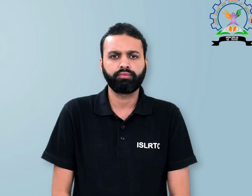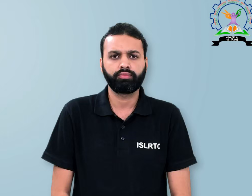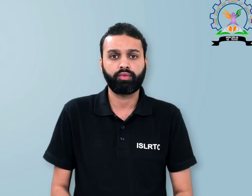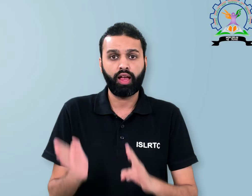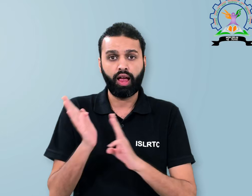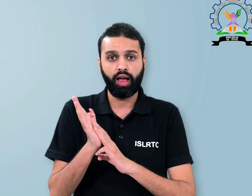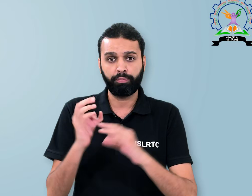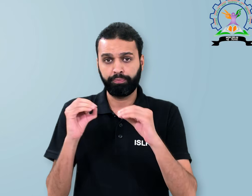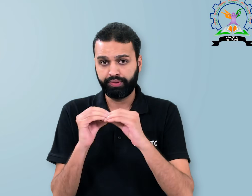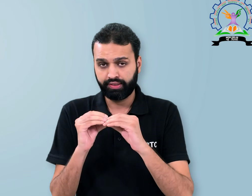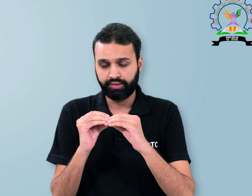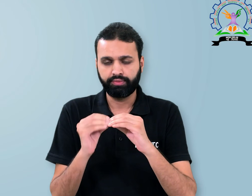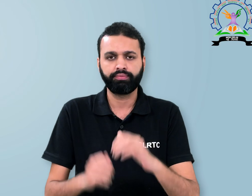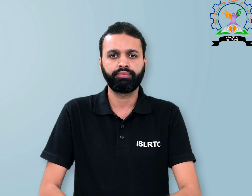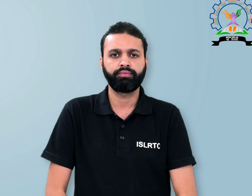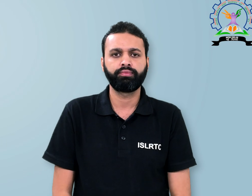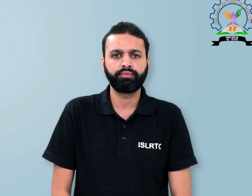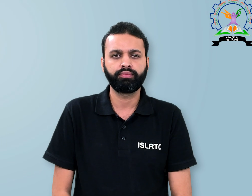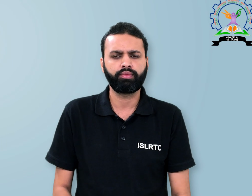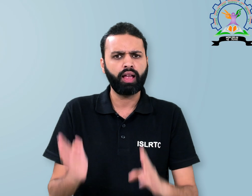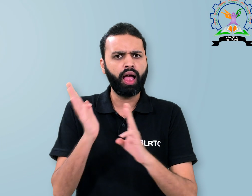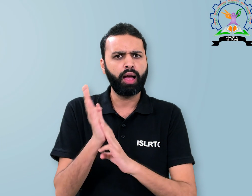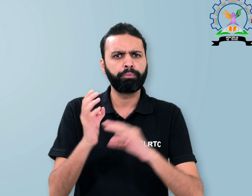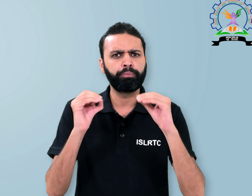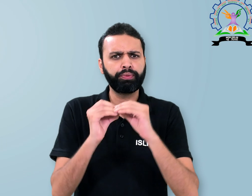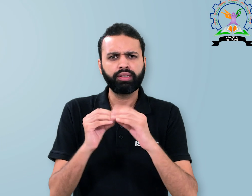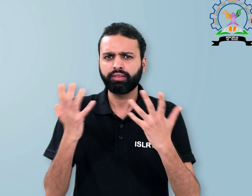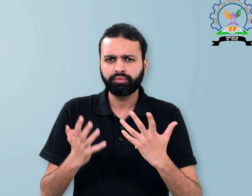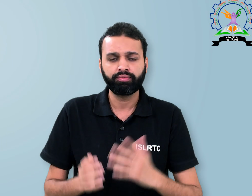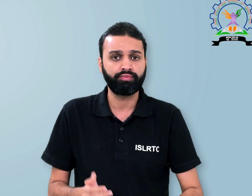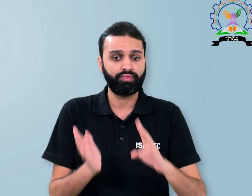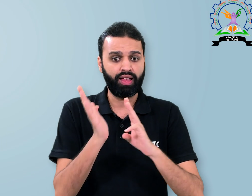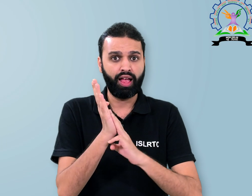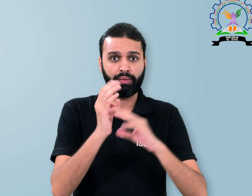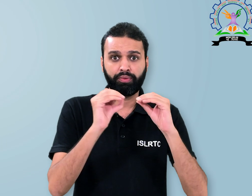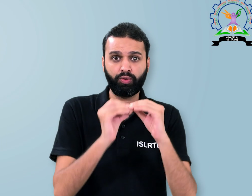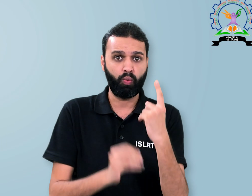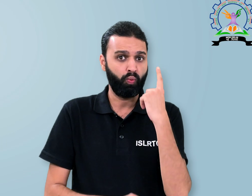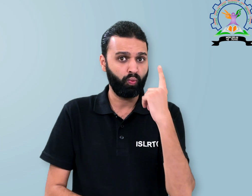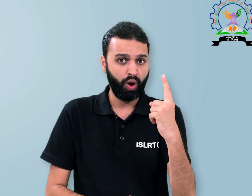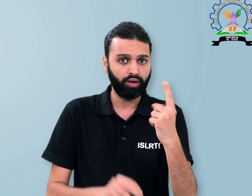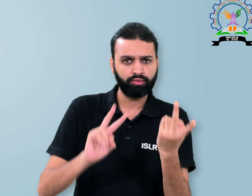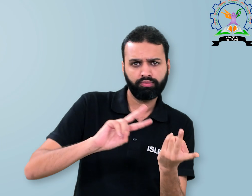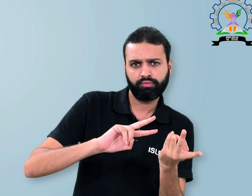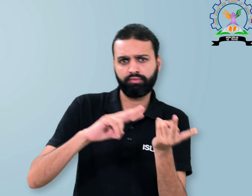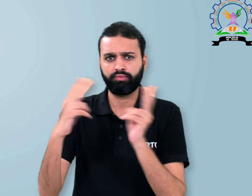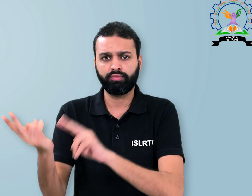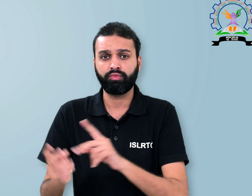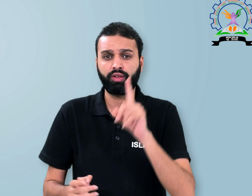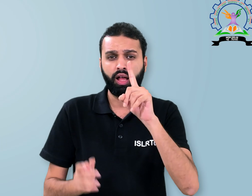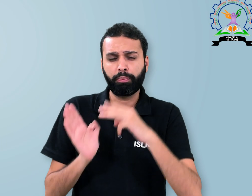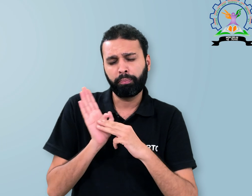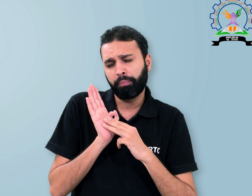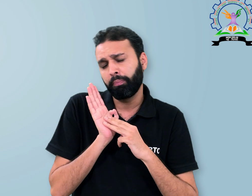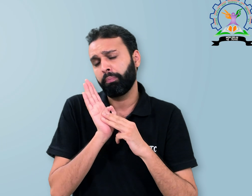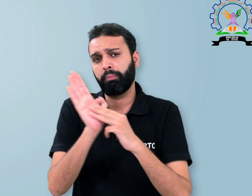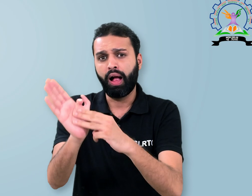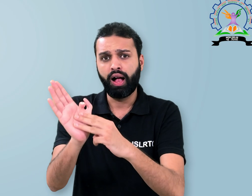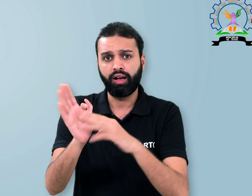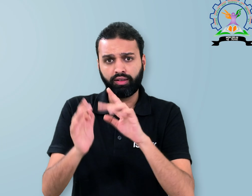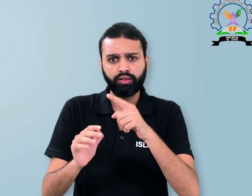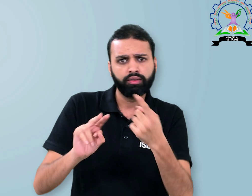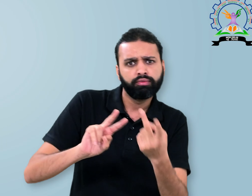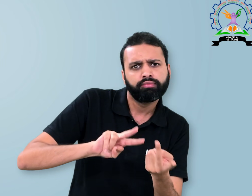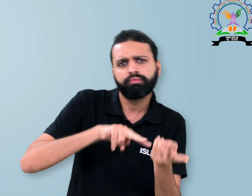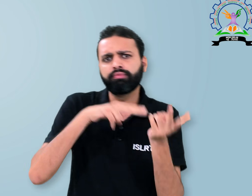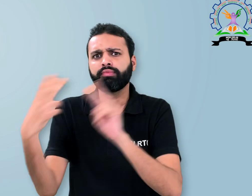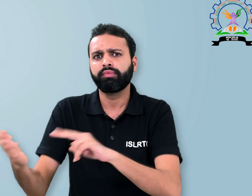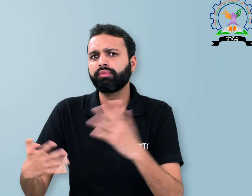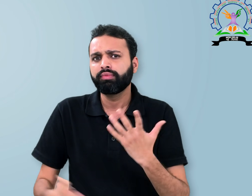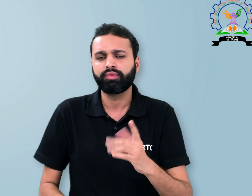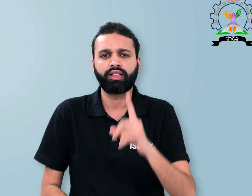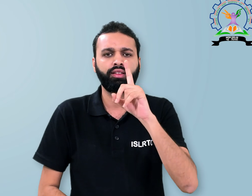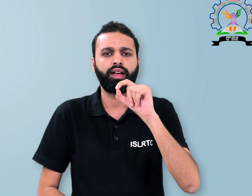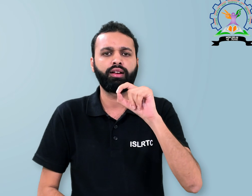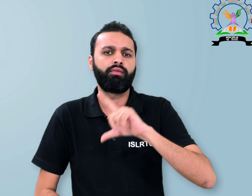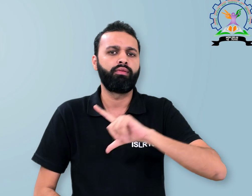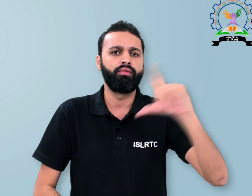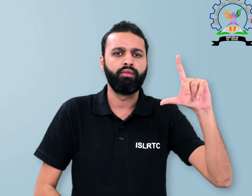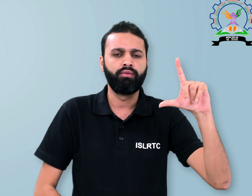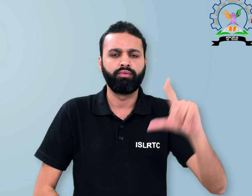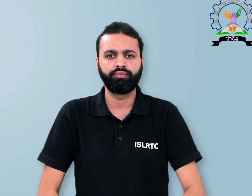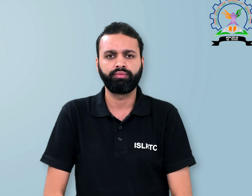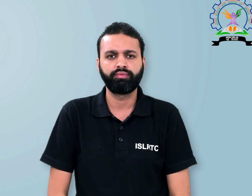Mega- Mega- is a prefix meaning one million times the base unit. Example: 1 megabyte (MB) = 1 million bytes.